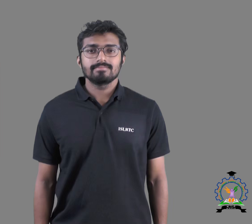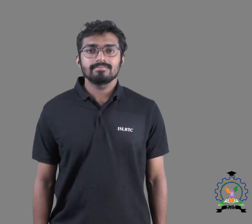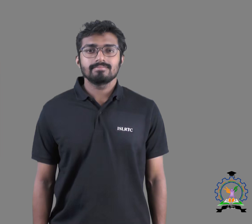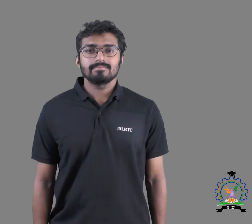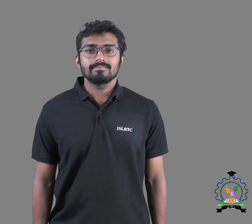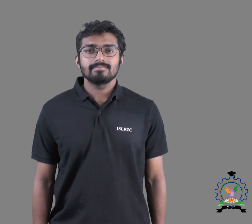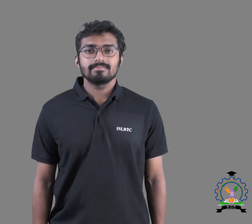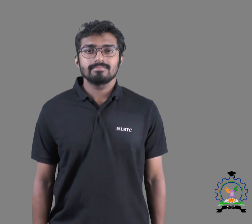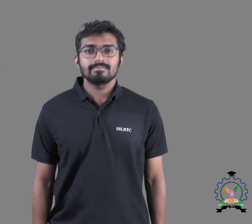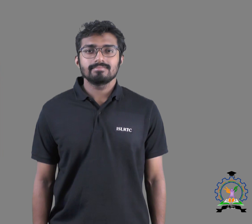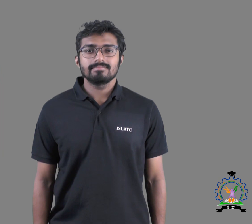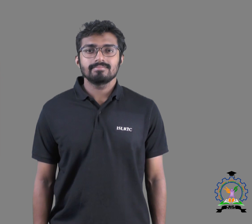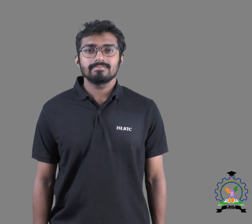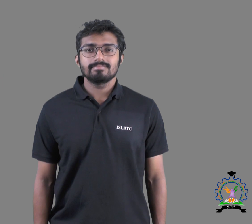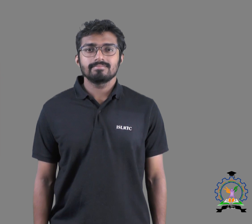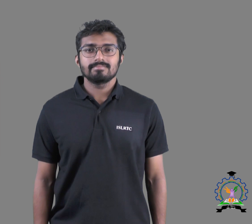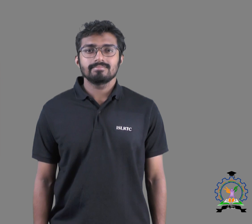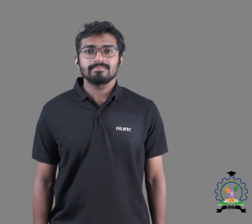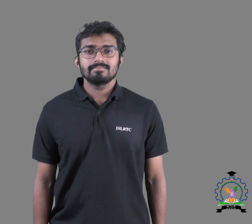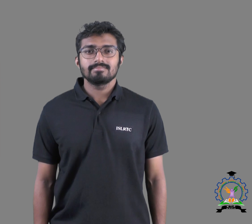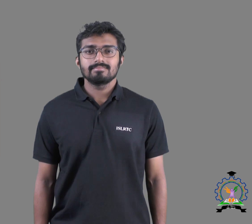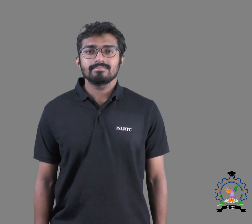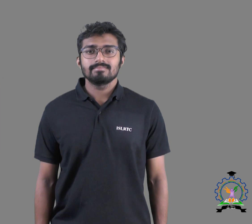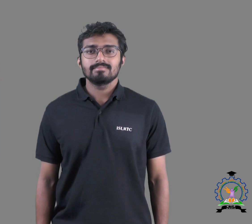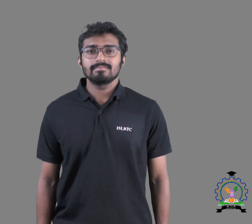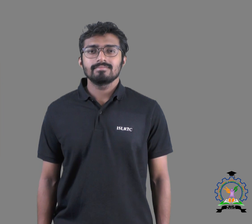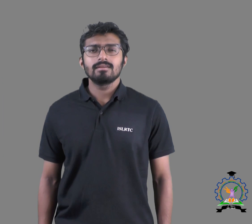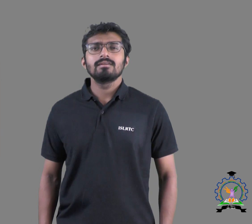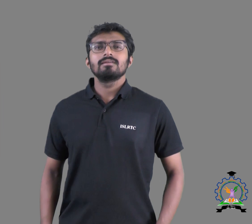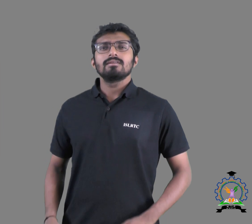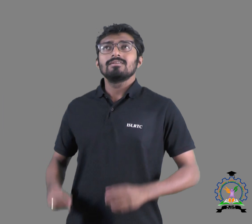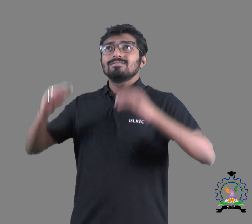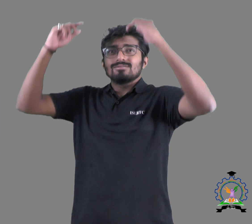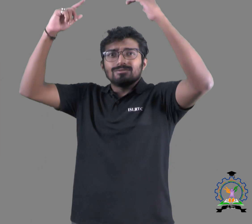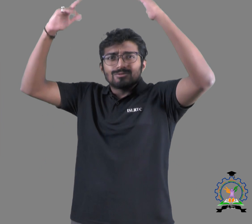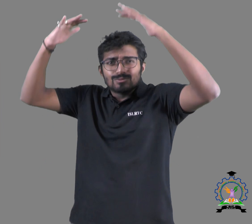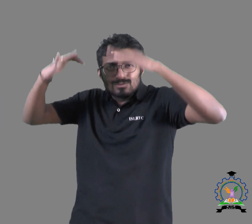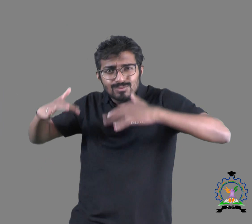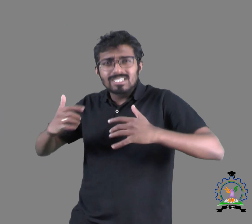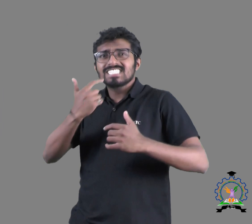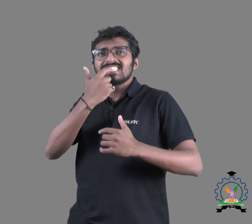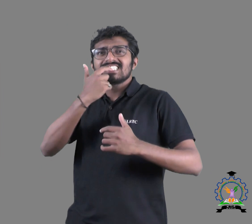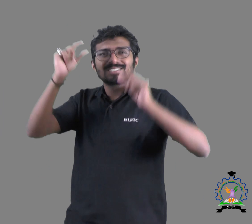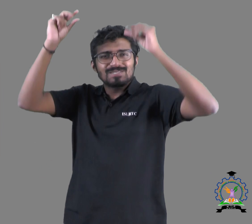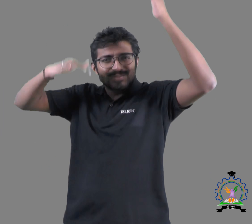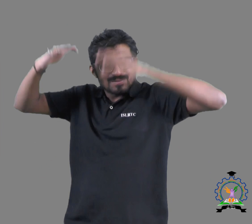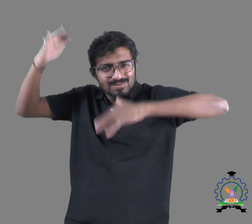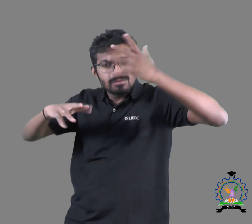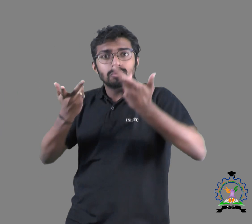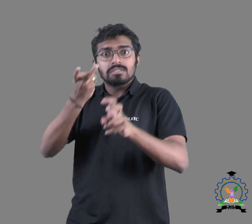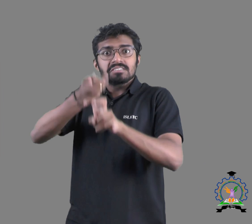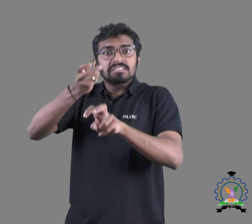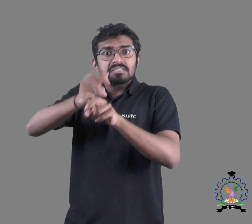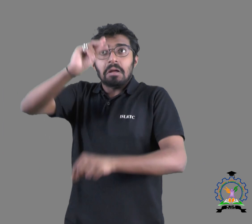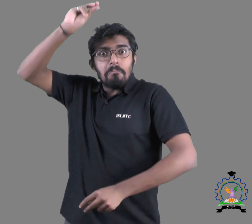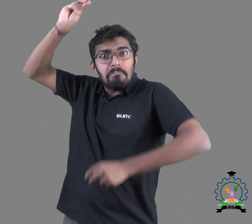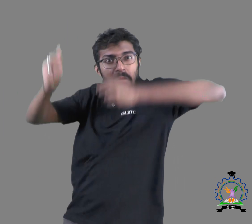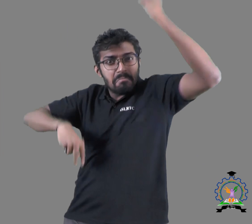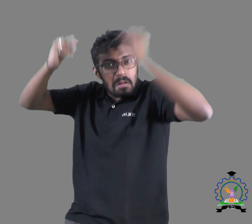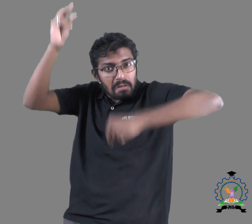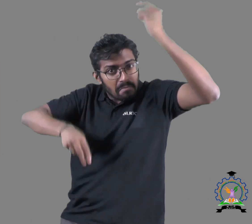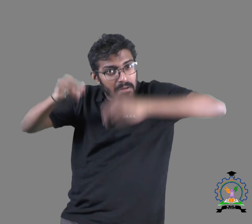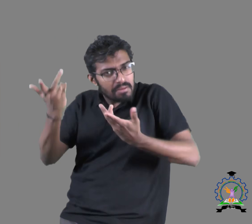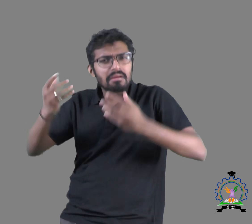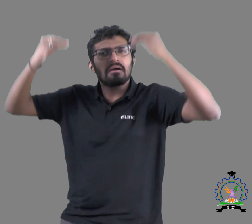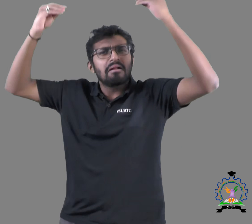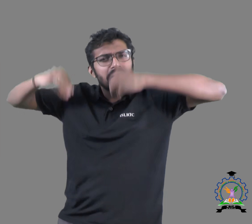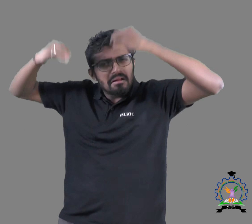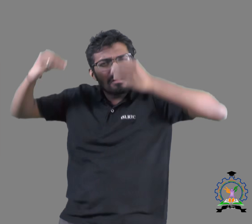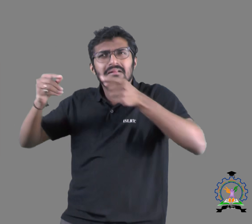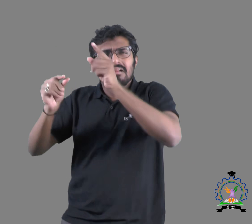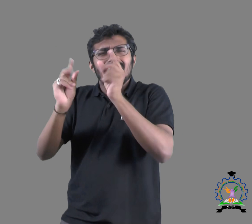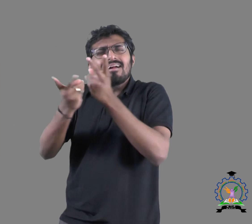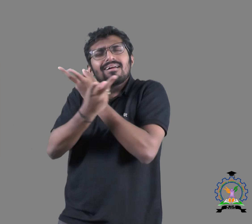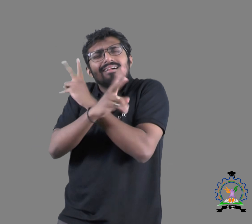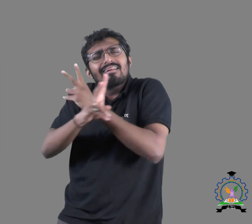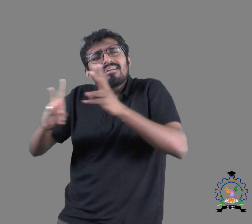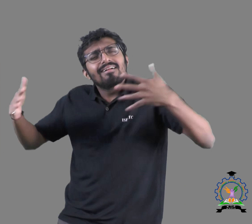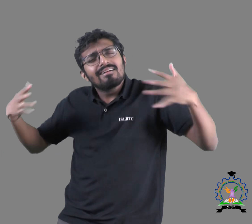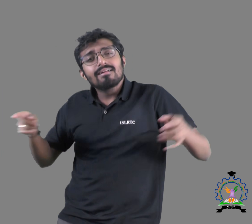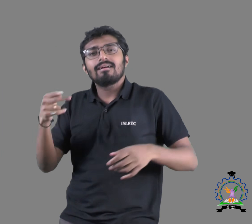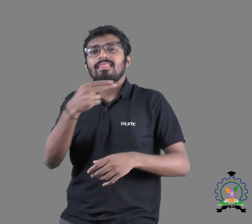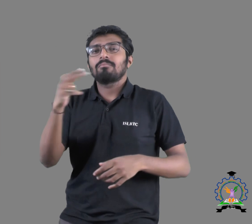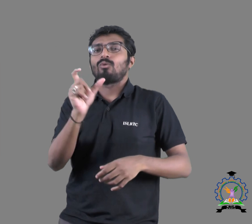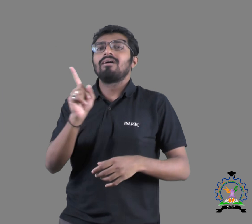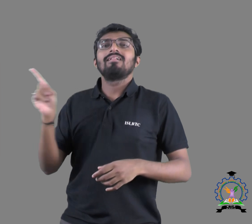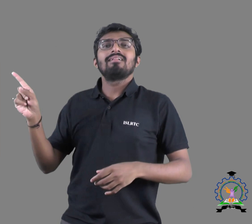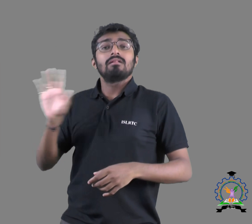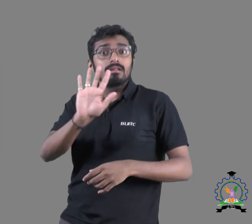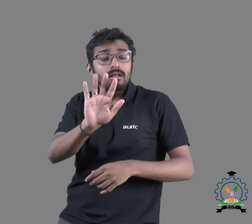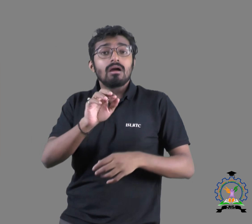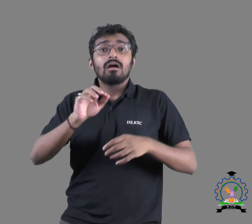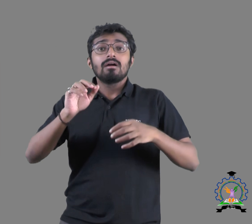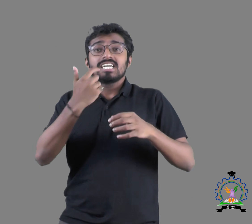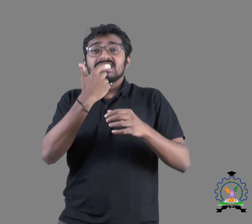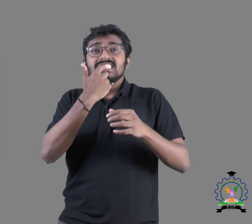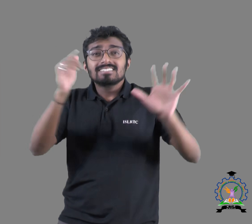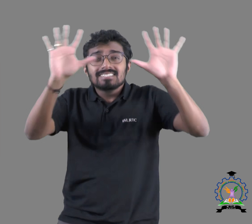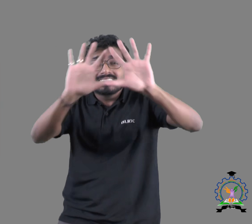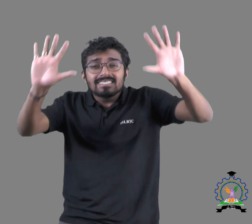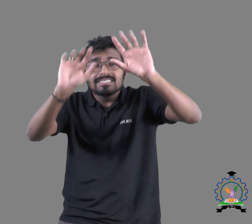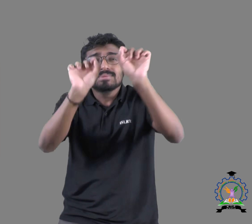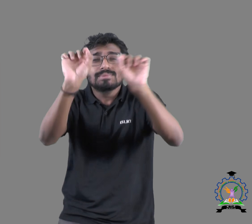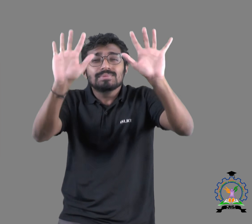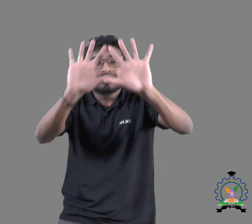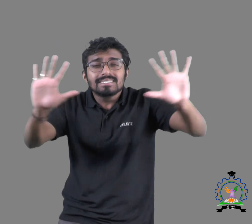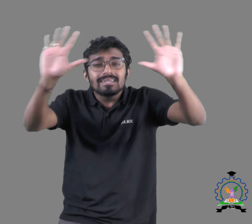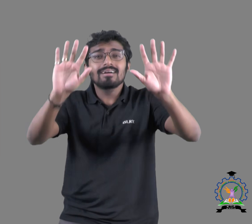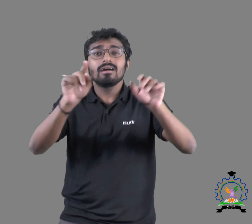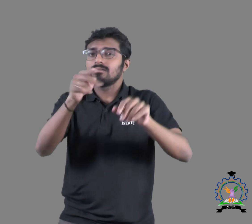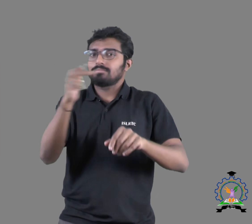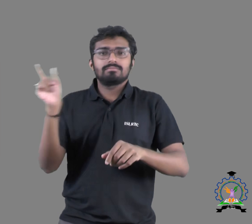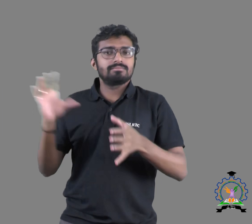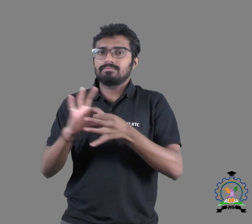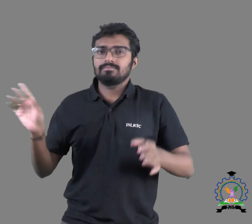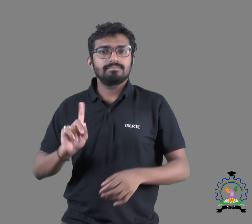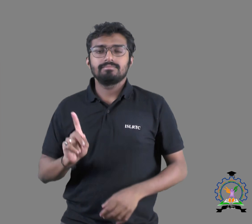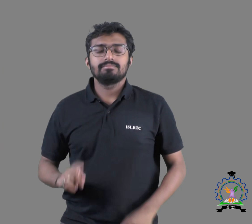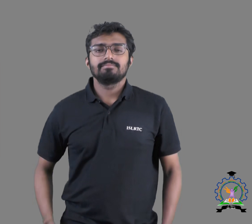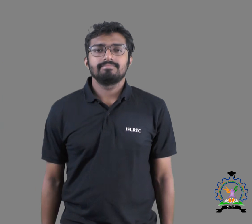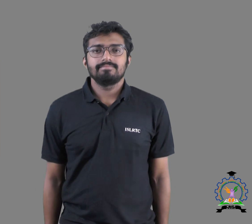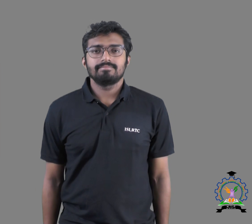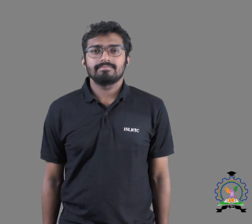Precipitation